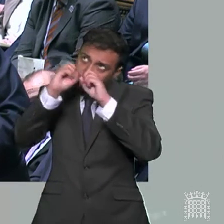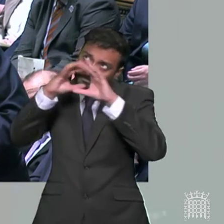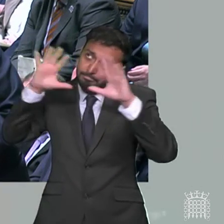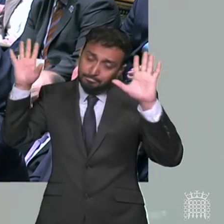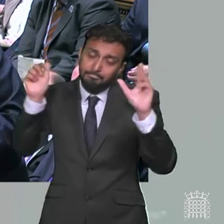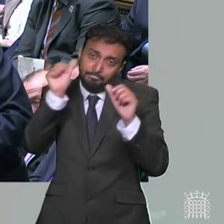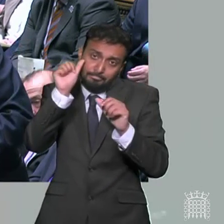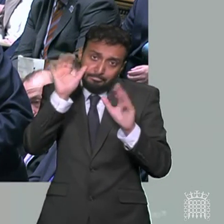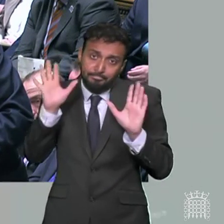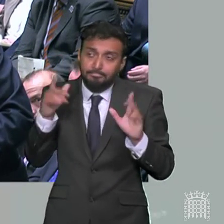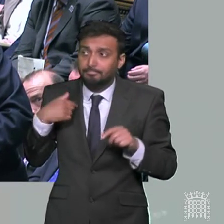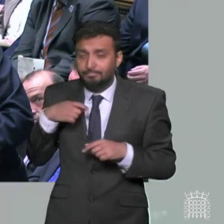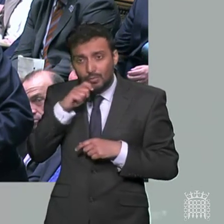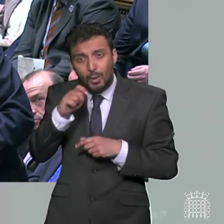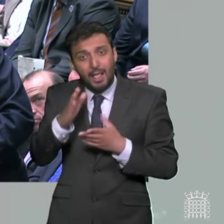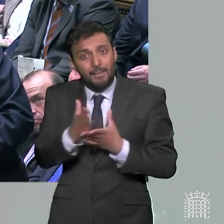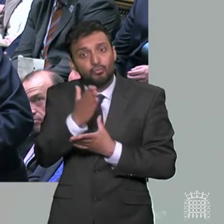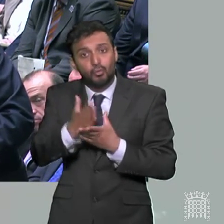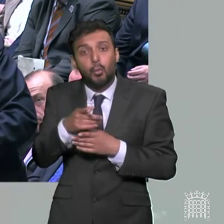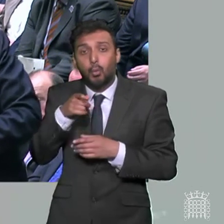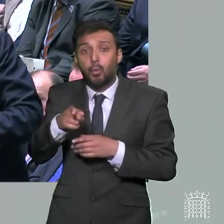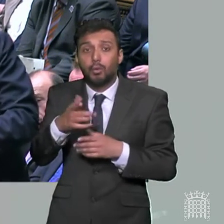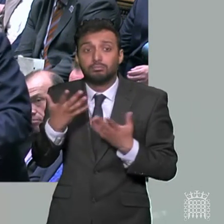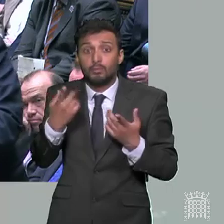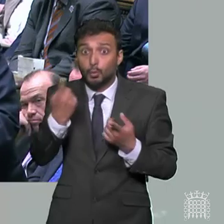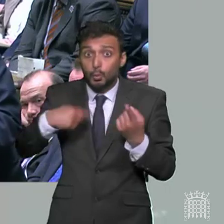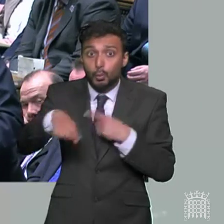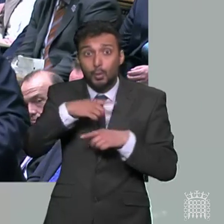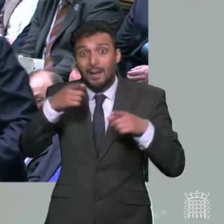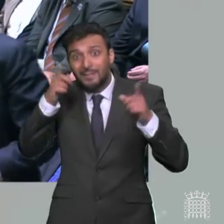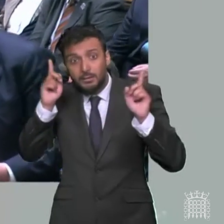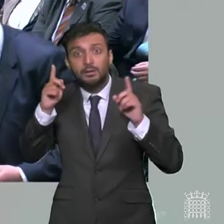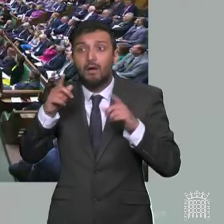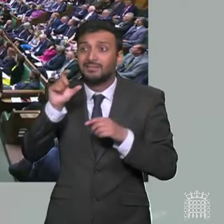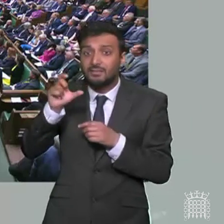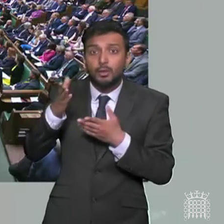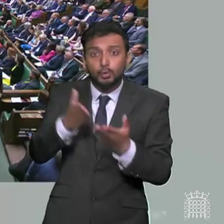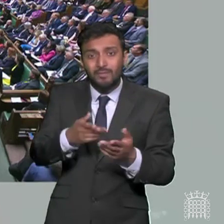I will make sure that all relevant Ministers and civil servants appear before his Committee.